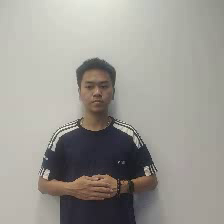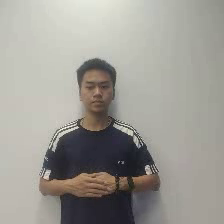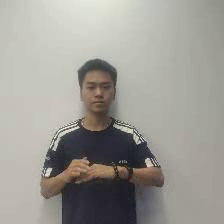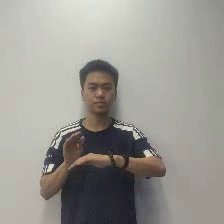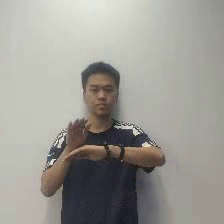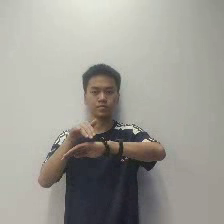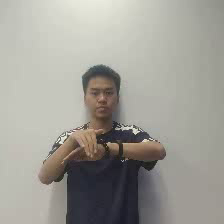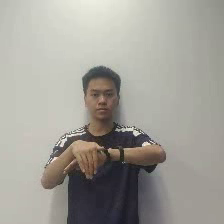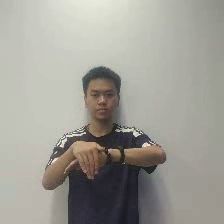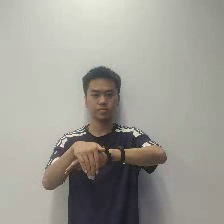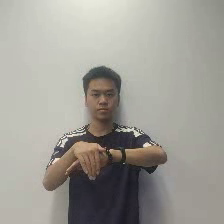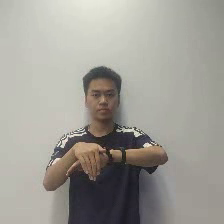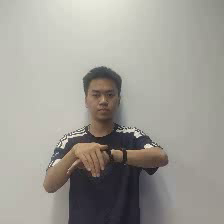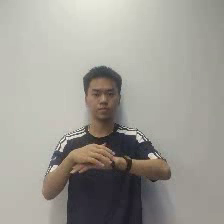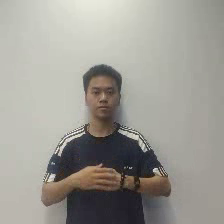Chiều